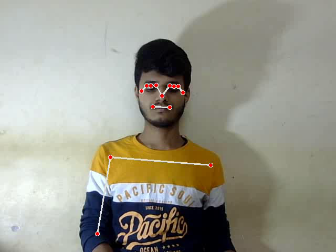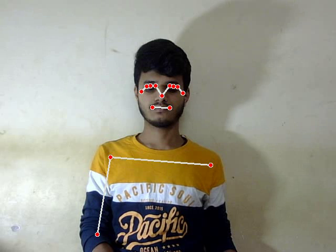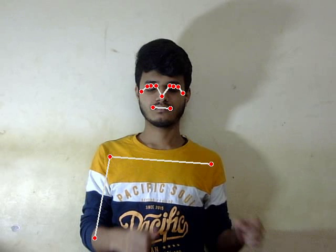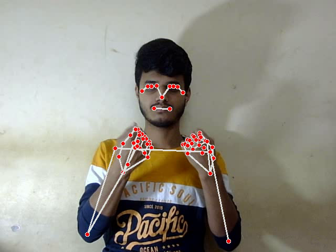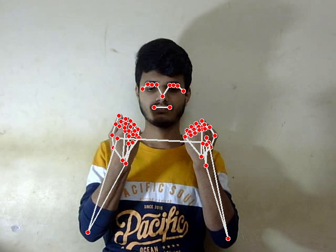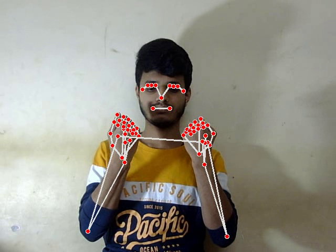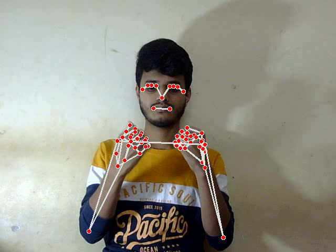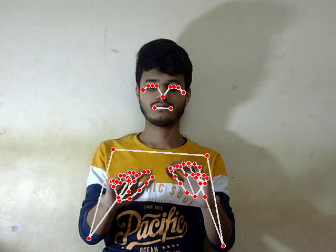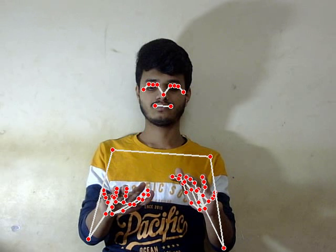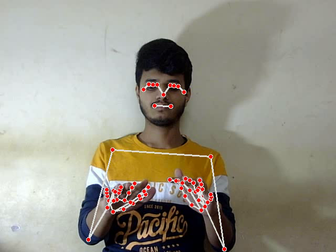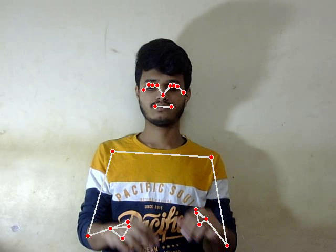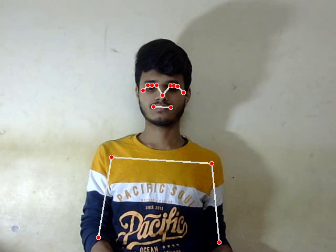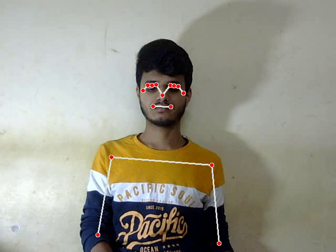finish